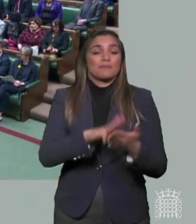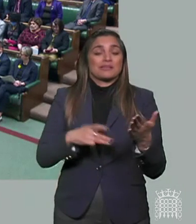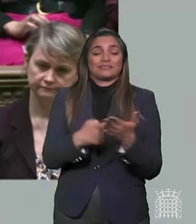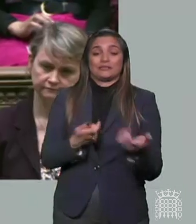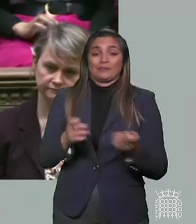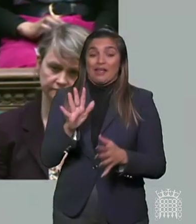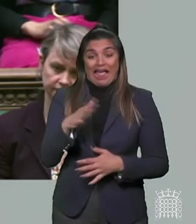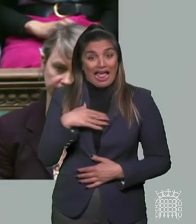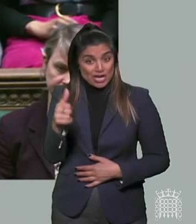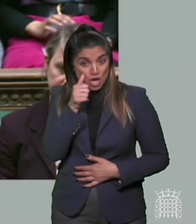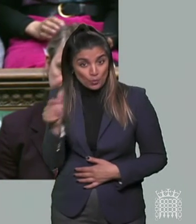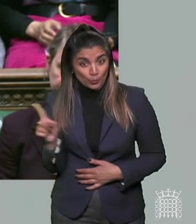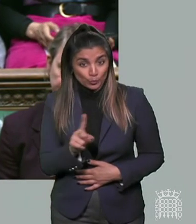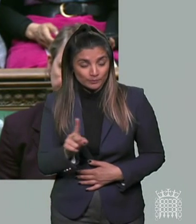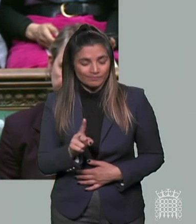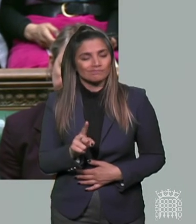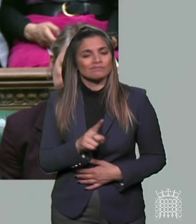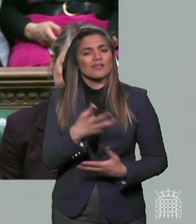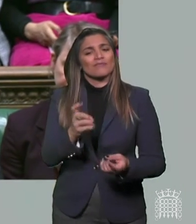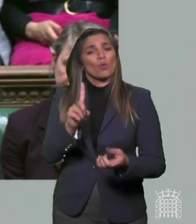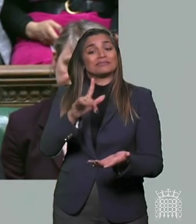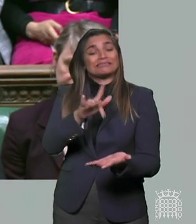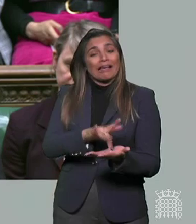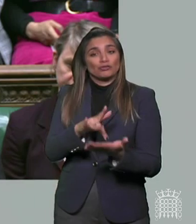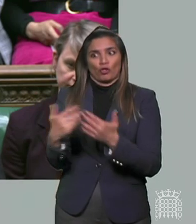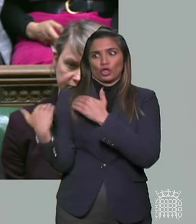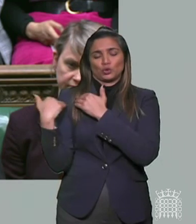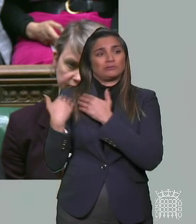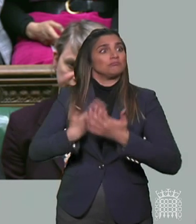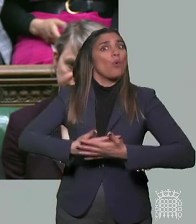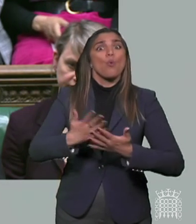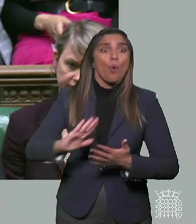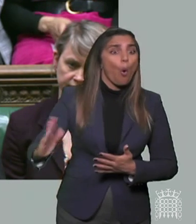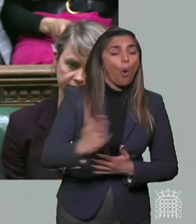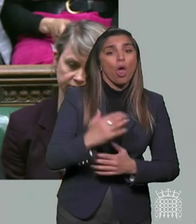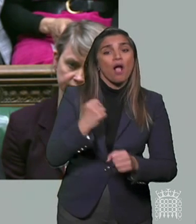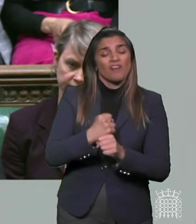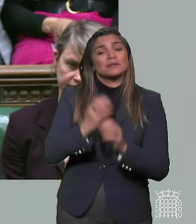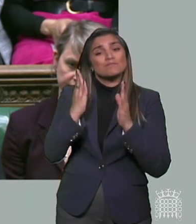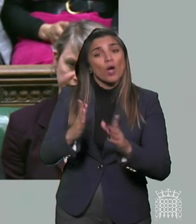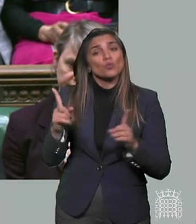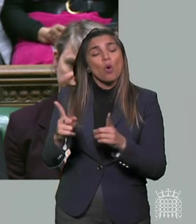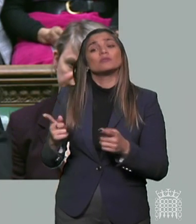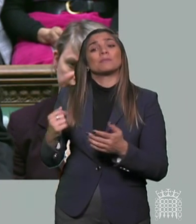What I do know better is that a central duty of any Government is to keep the British people safe.